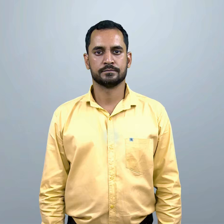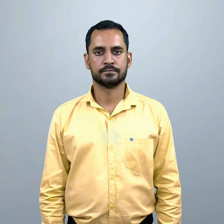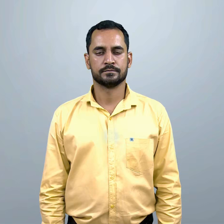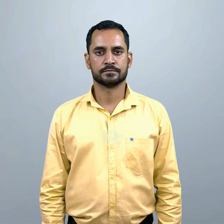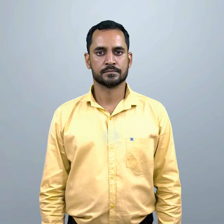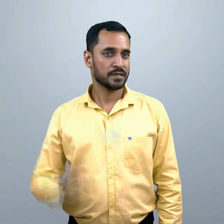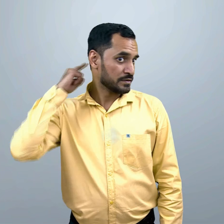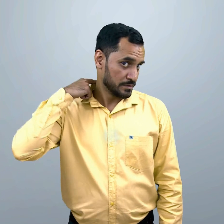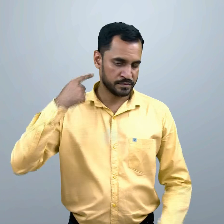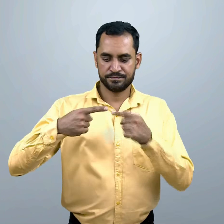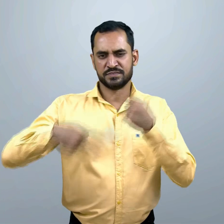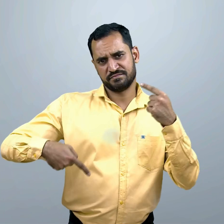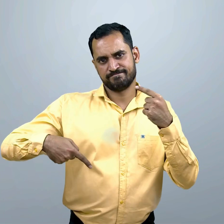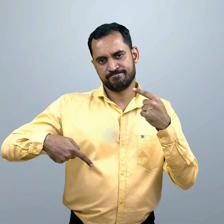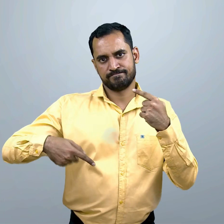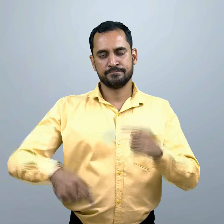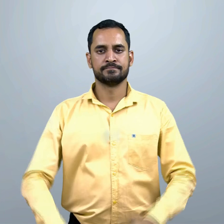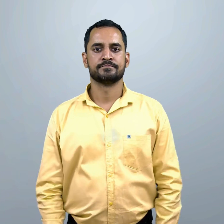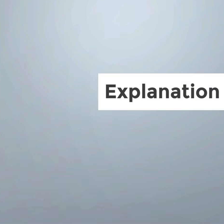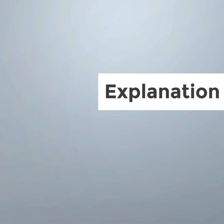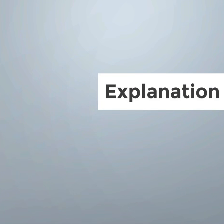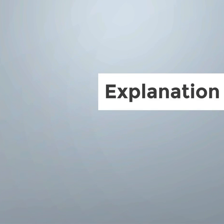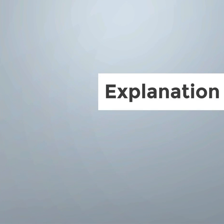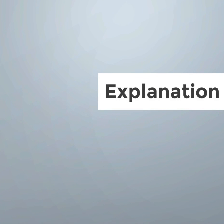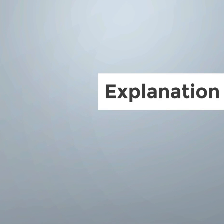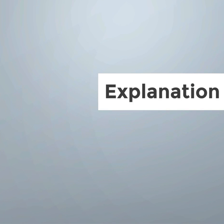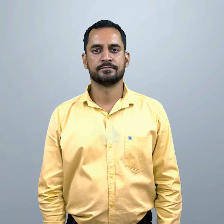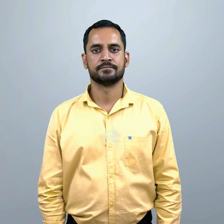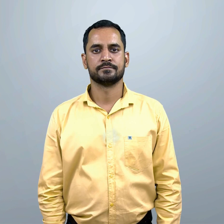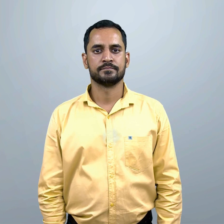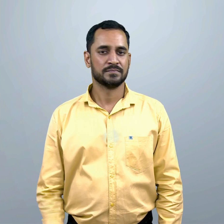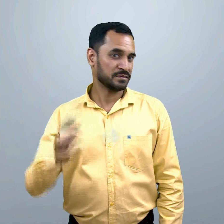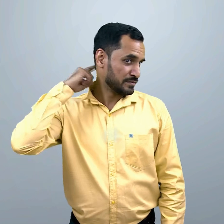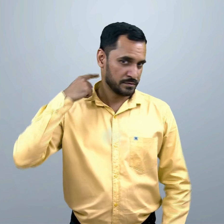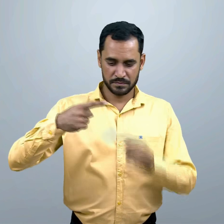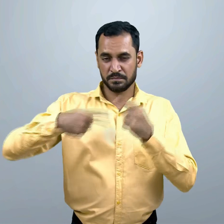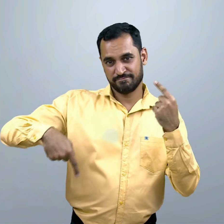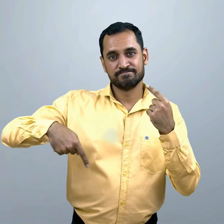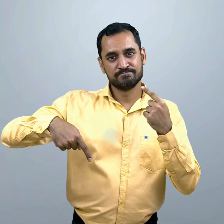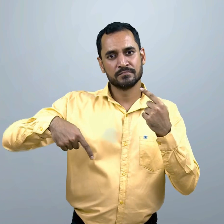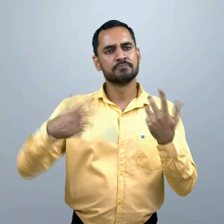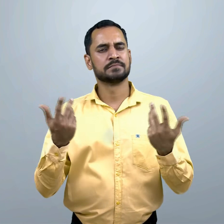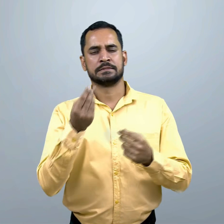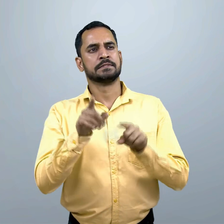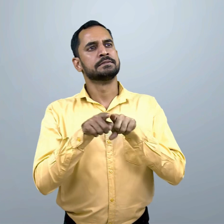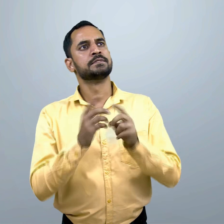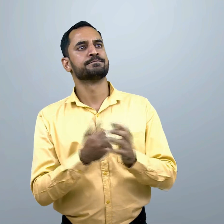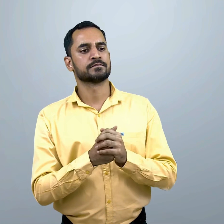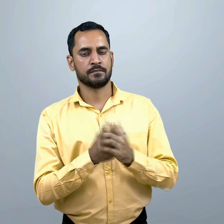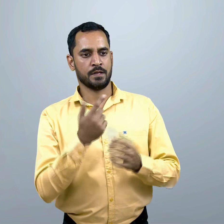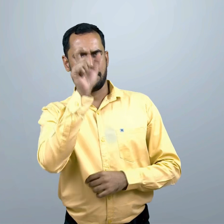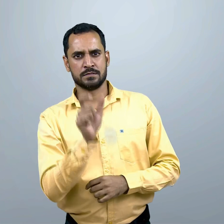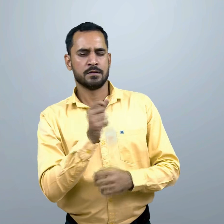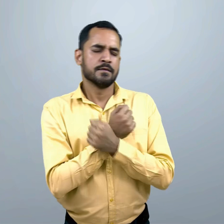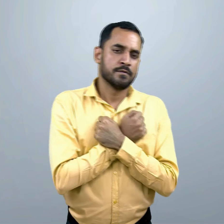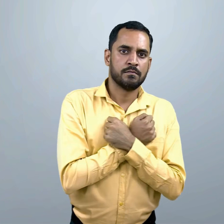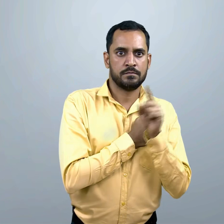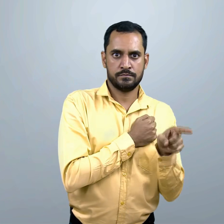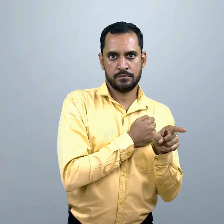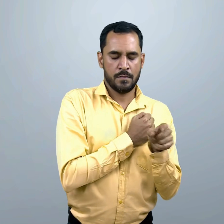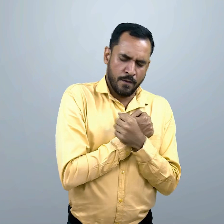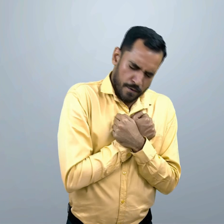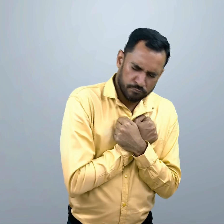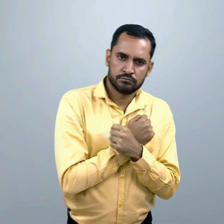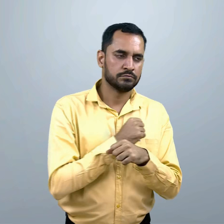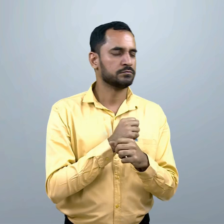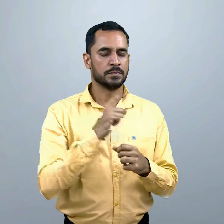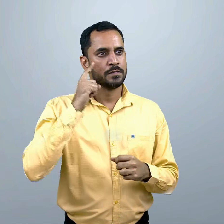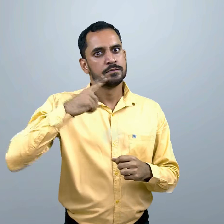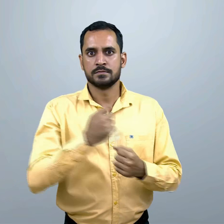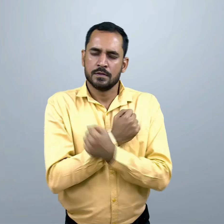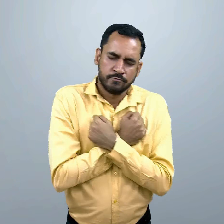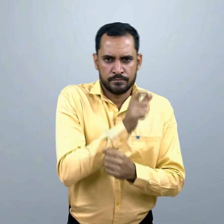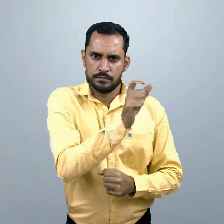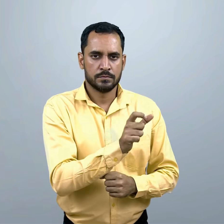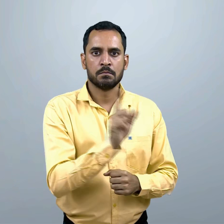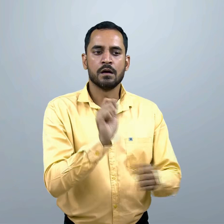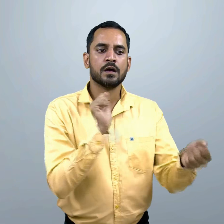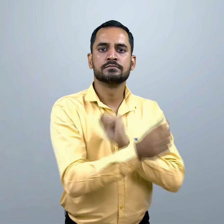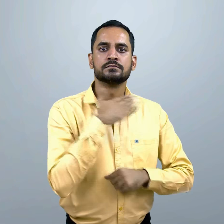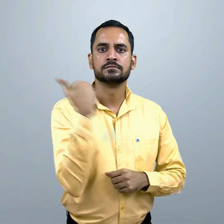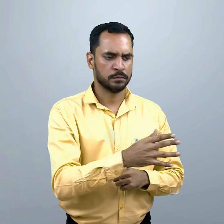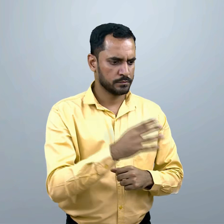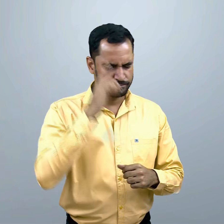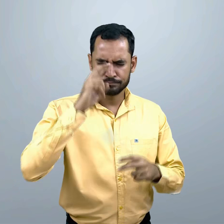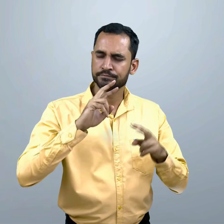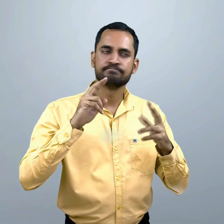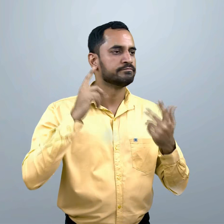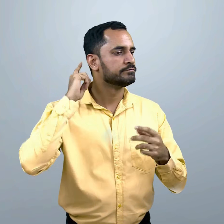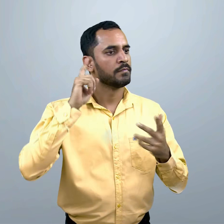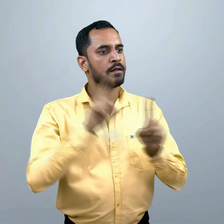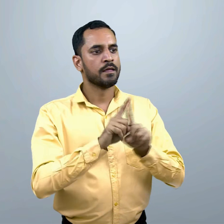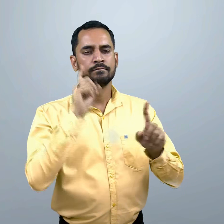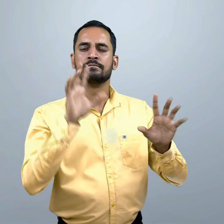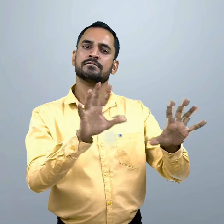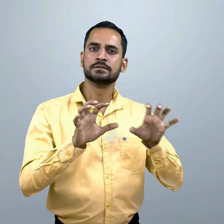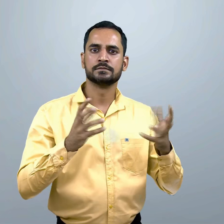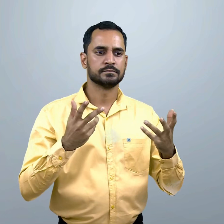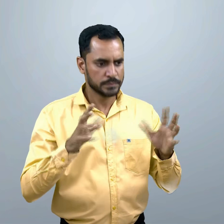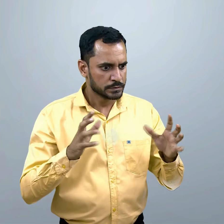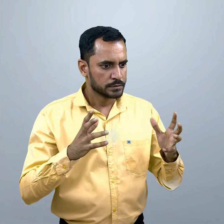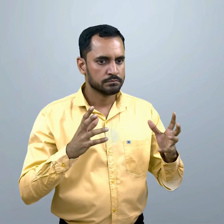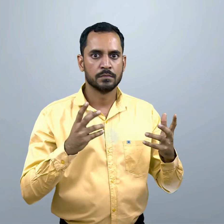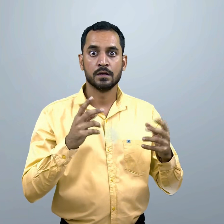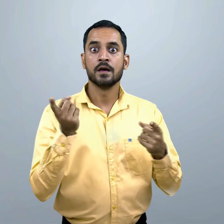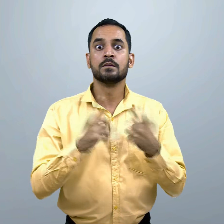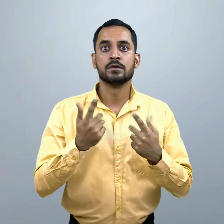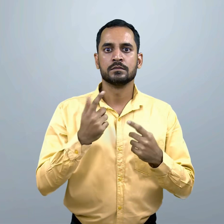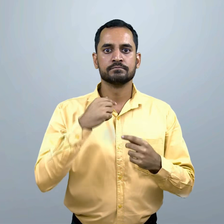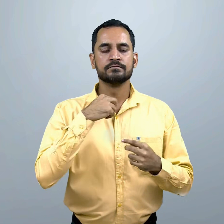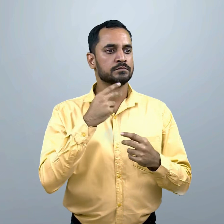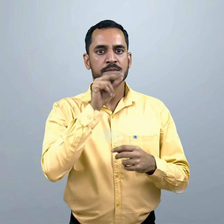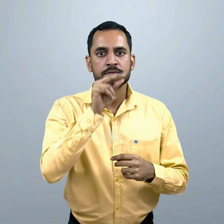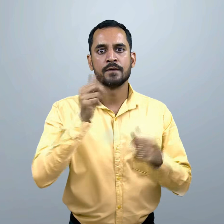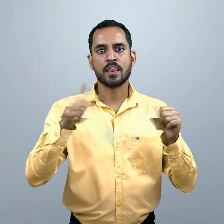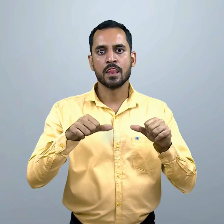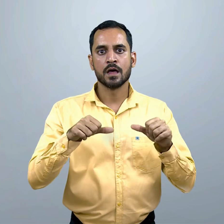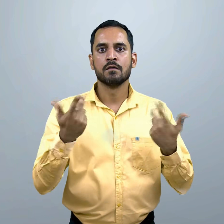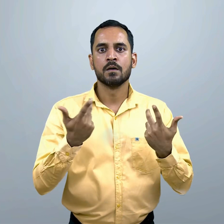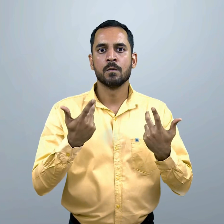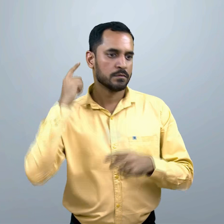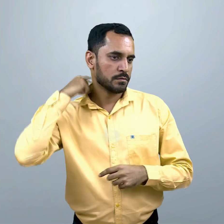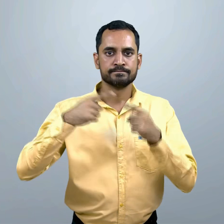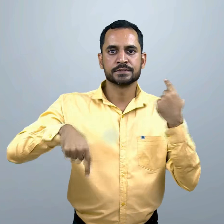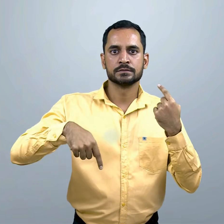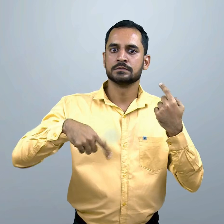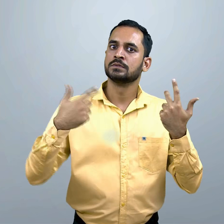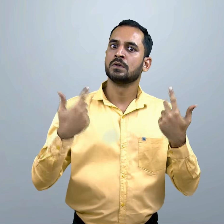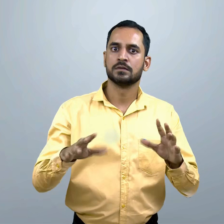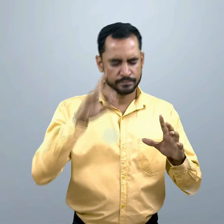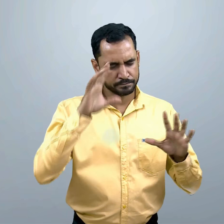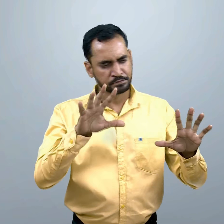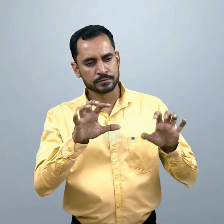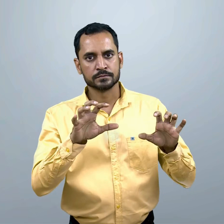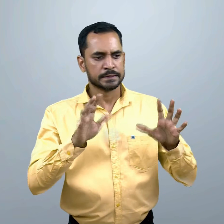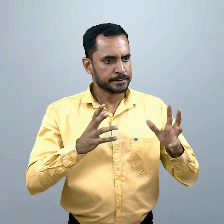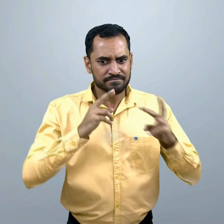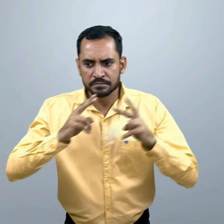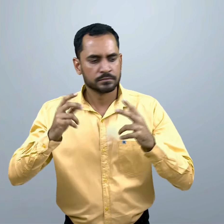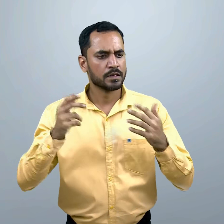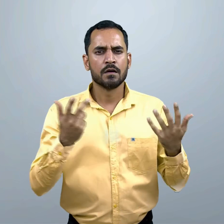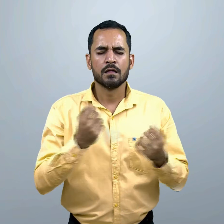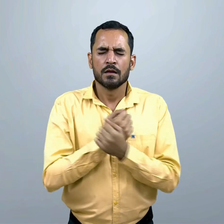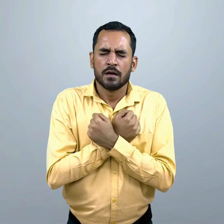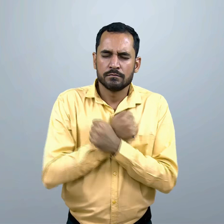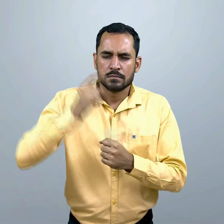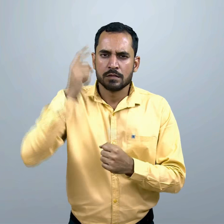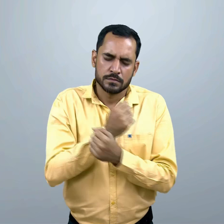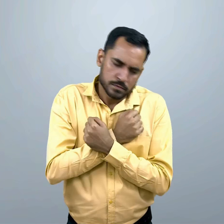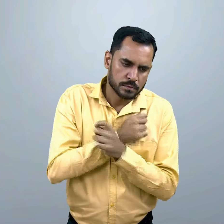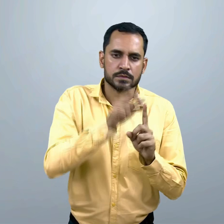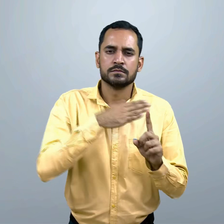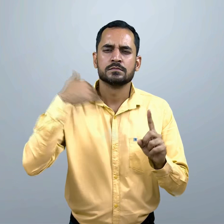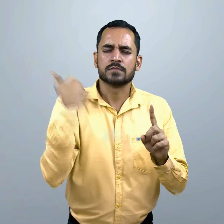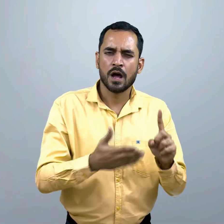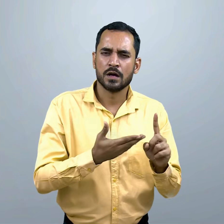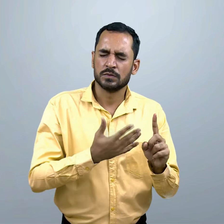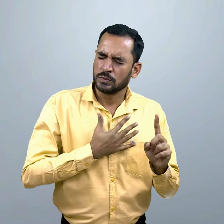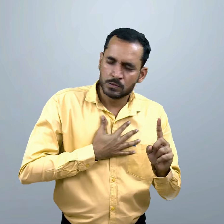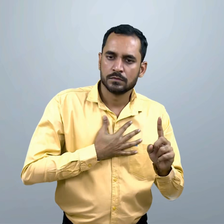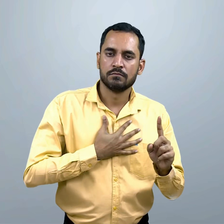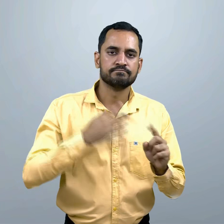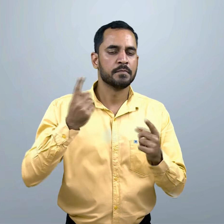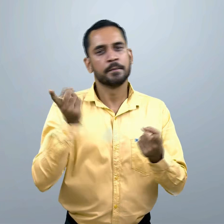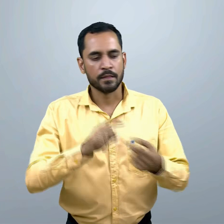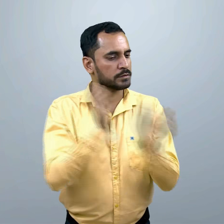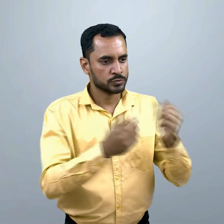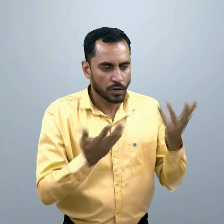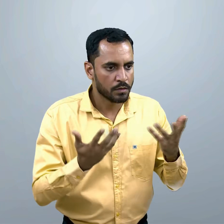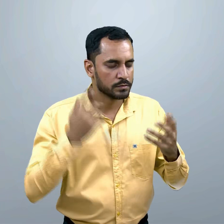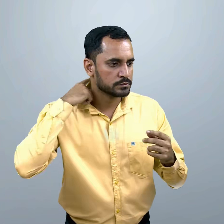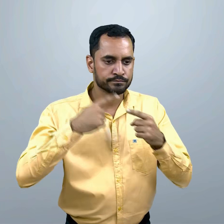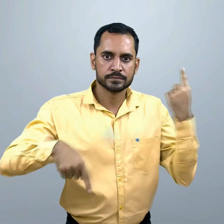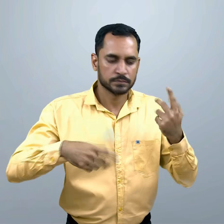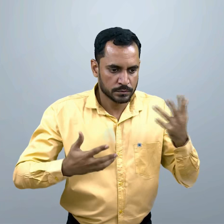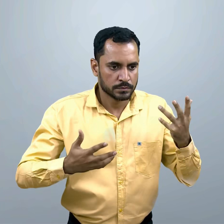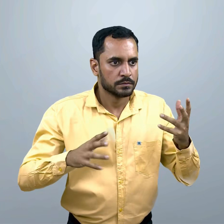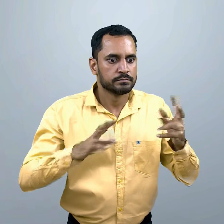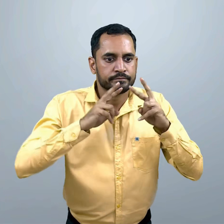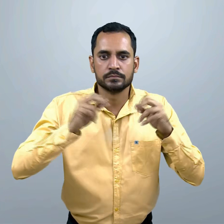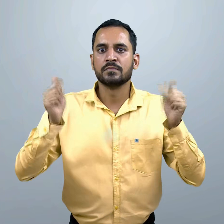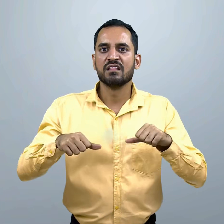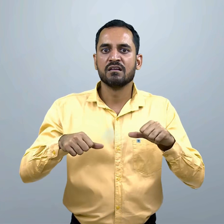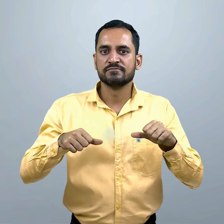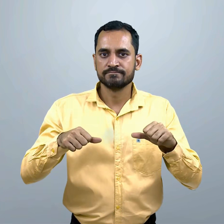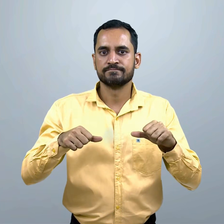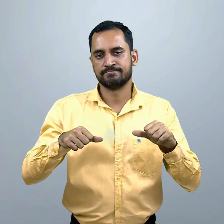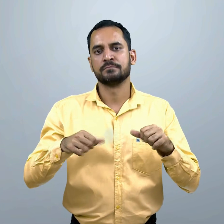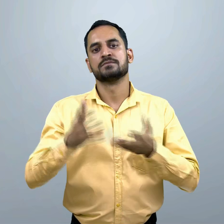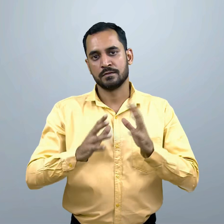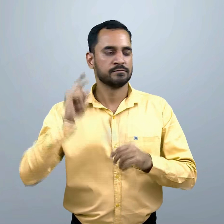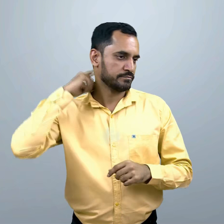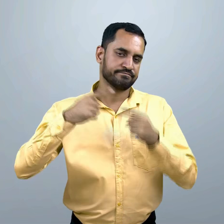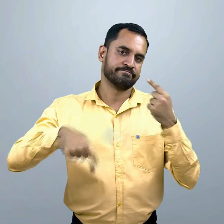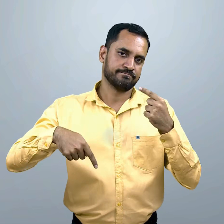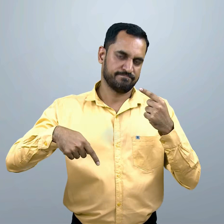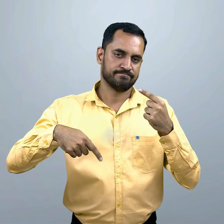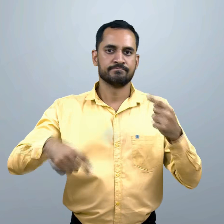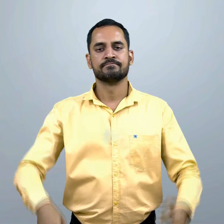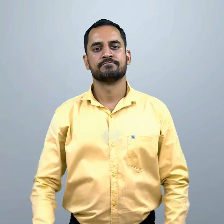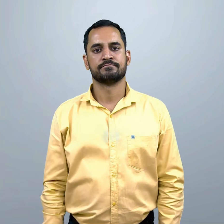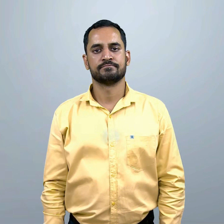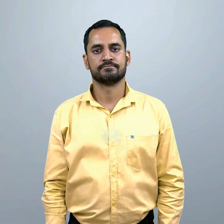Catatonia